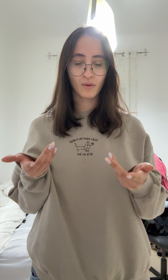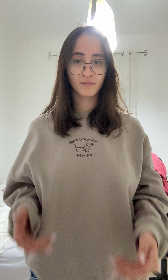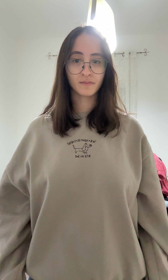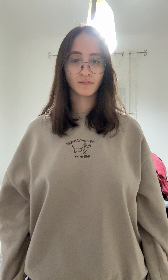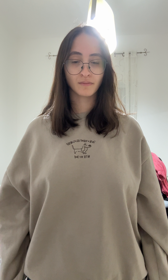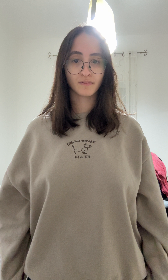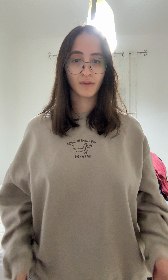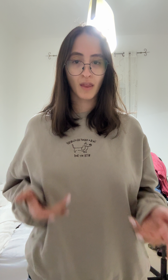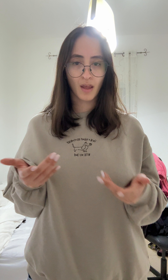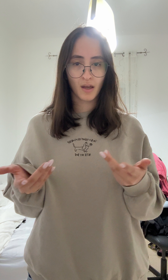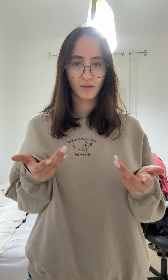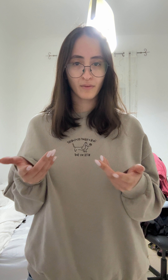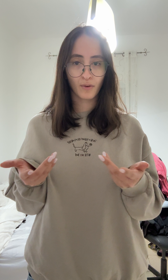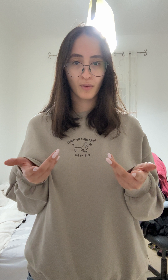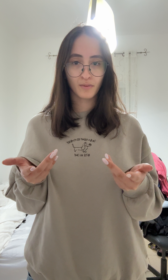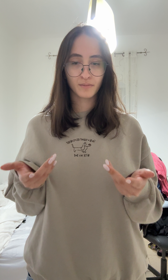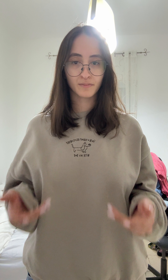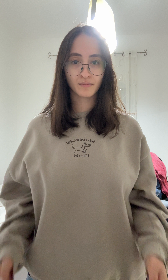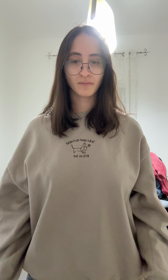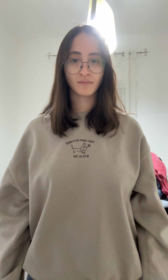איפה